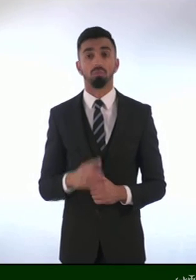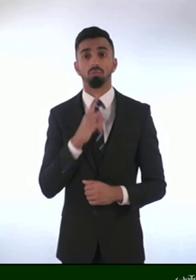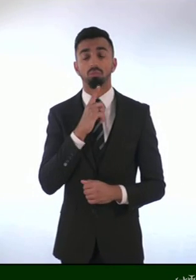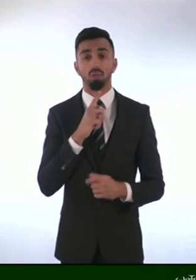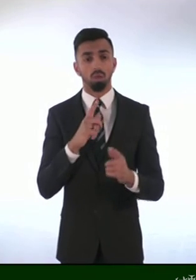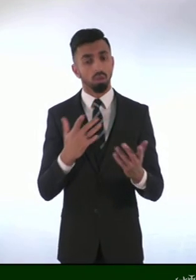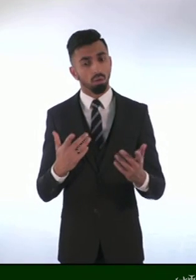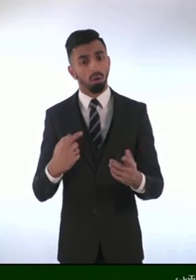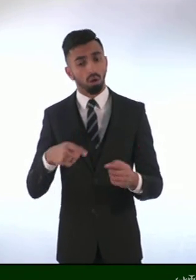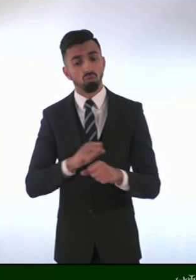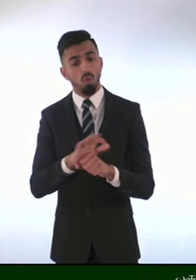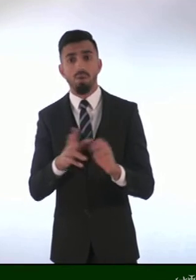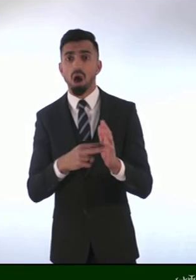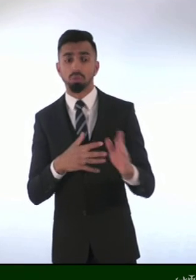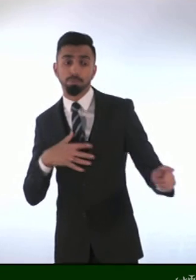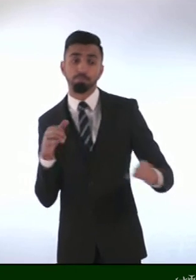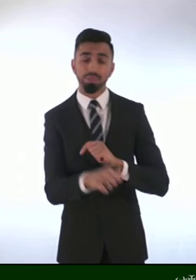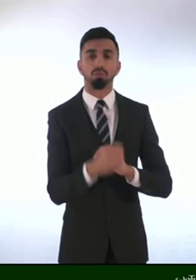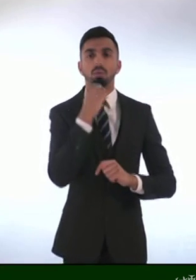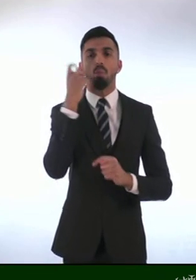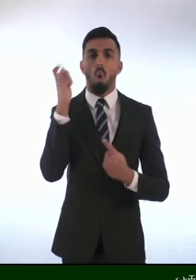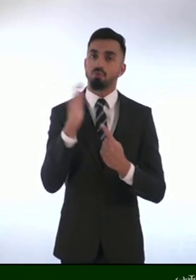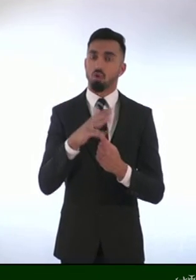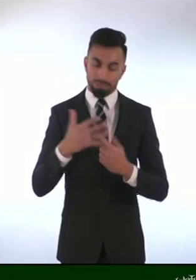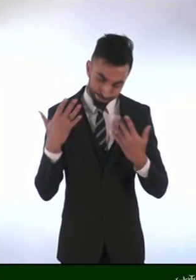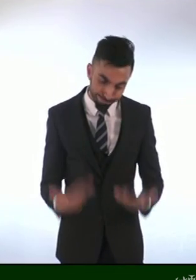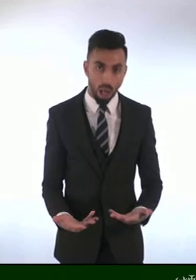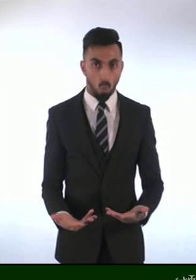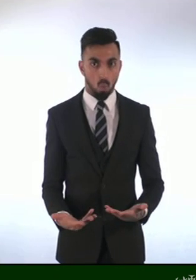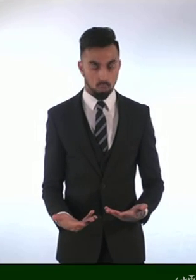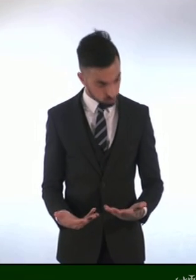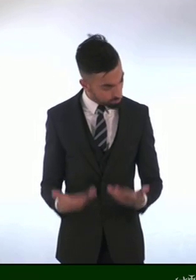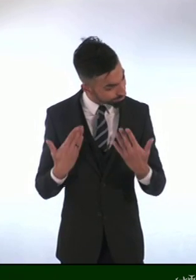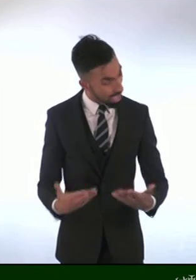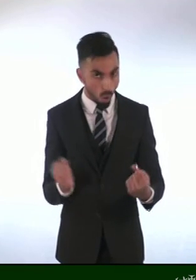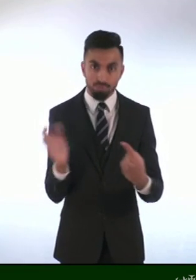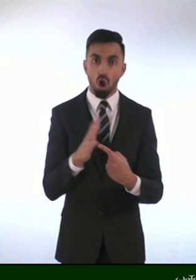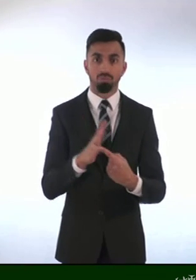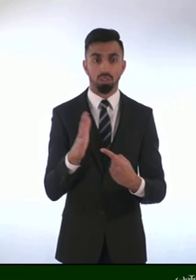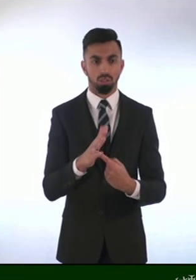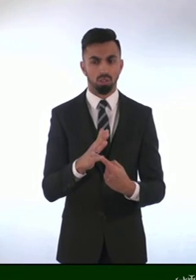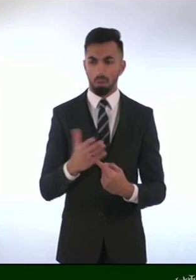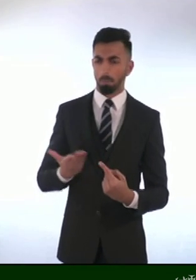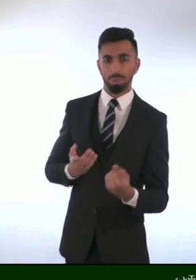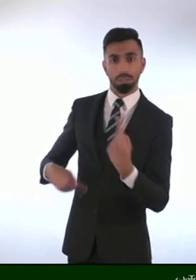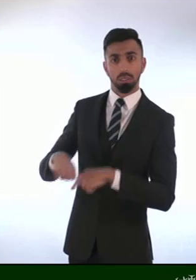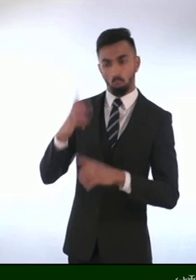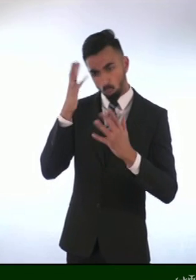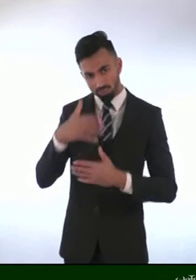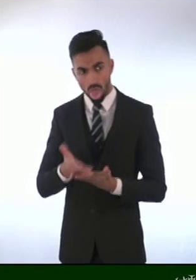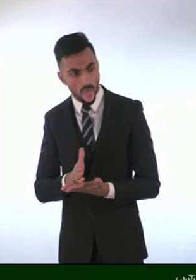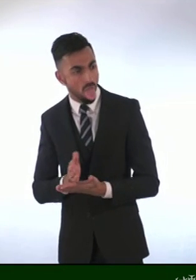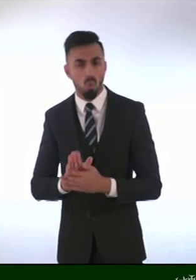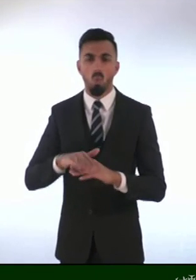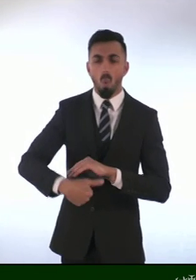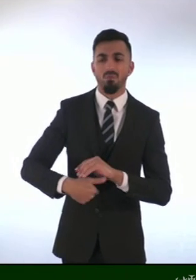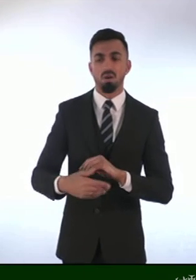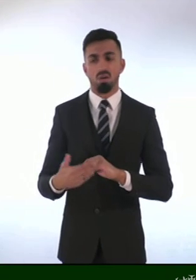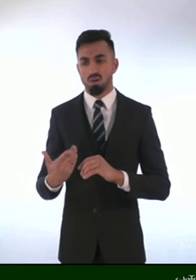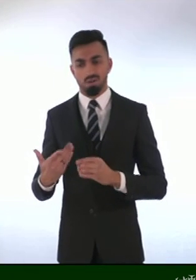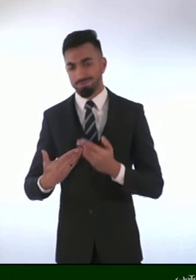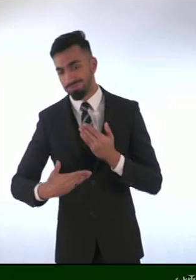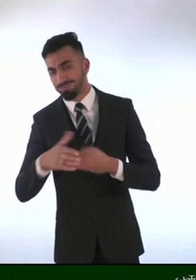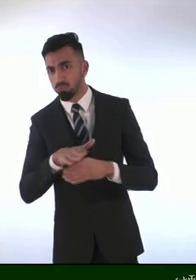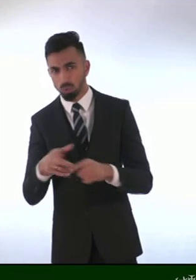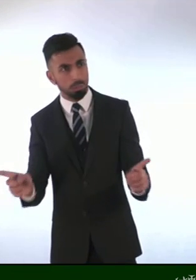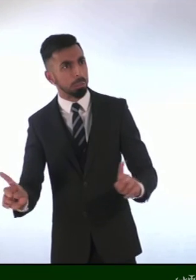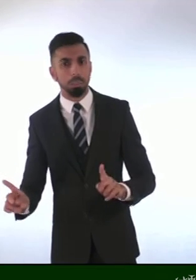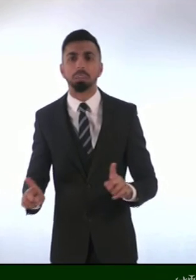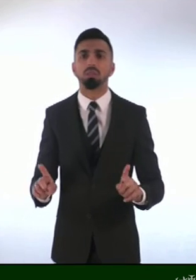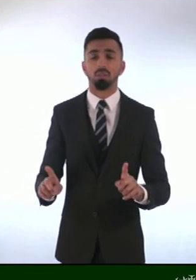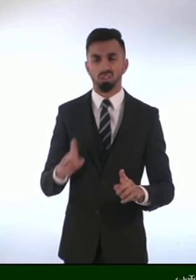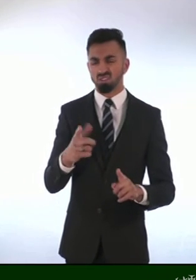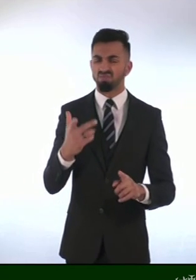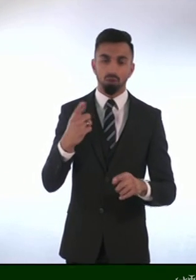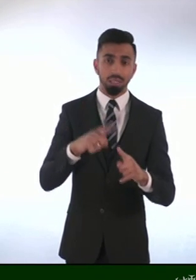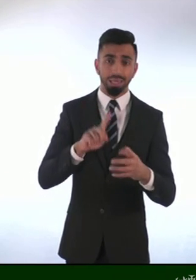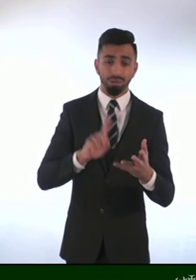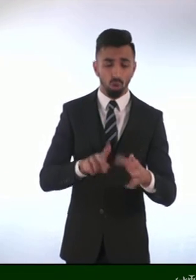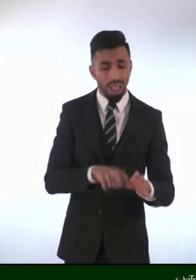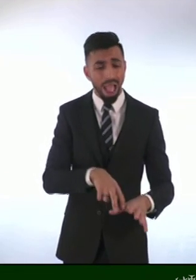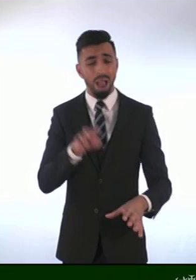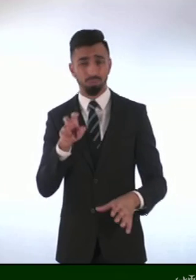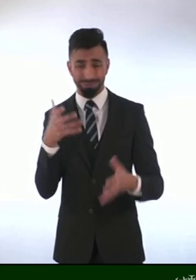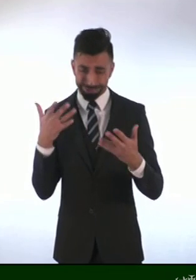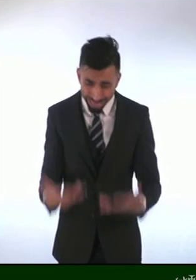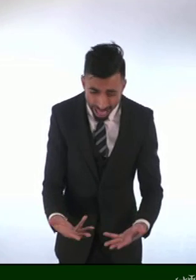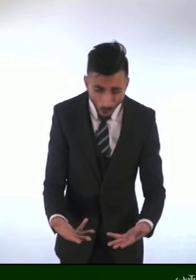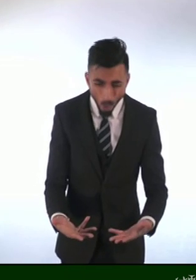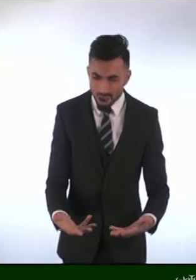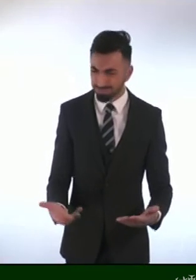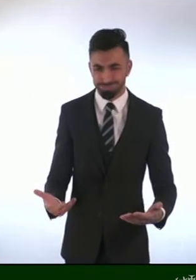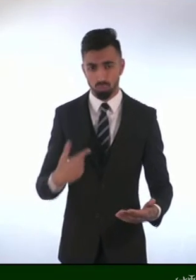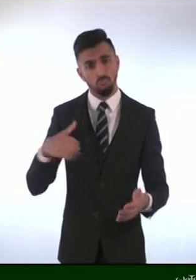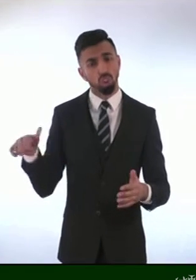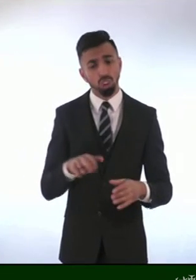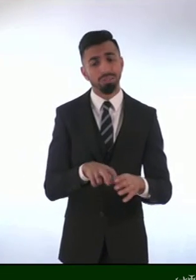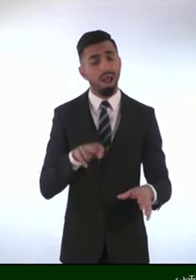There is already huge anxiety across the UK. Businesses are facing unprecedented challenges and uncertainty, so, regardless of leave or remain, how quickly will the Prime Minister recognise the inevitable and seek at least a one-year extension to the Brexit implementation process?